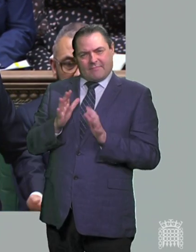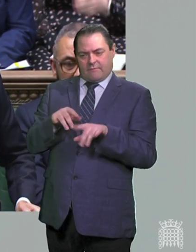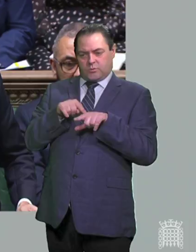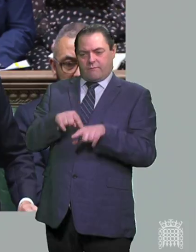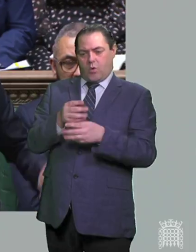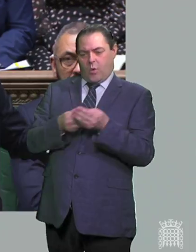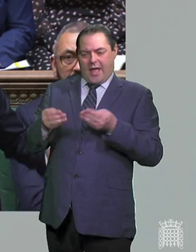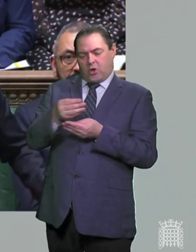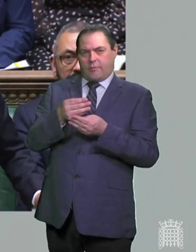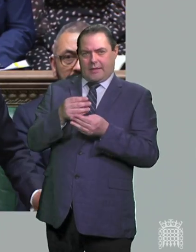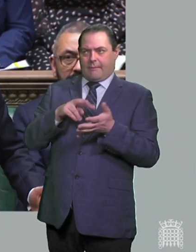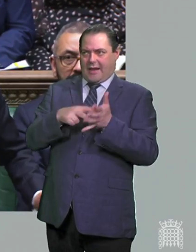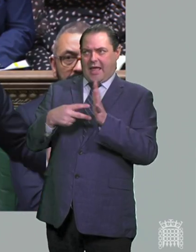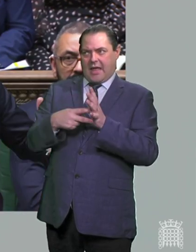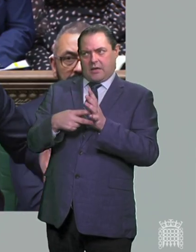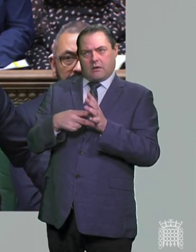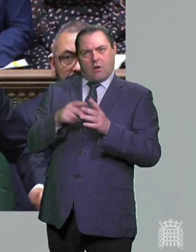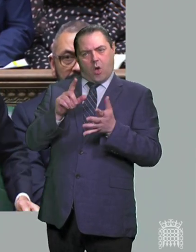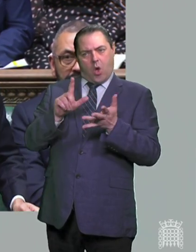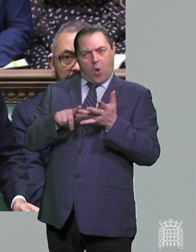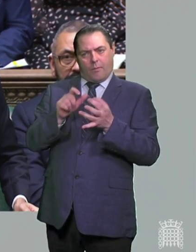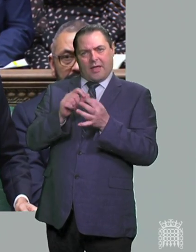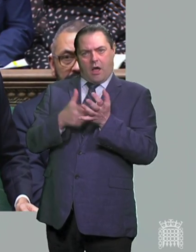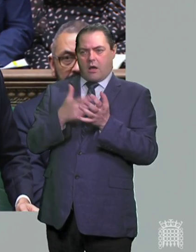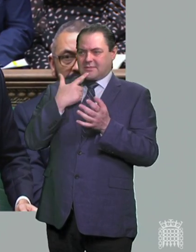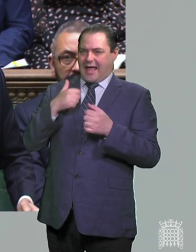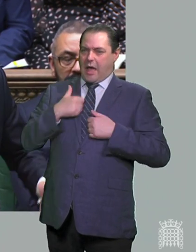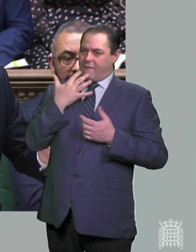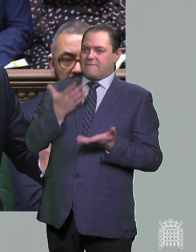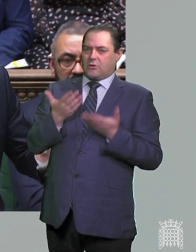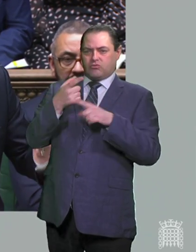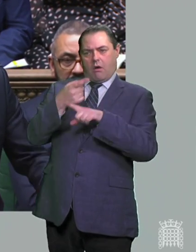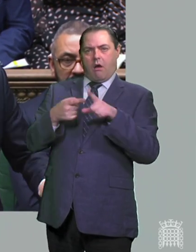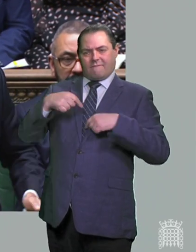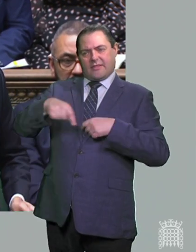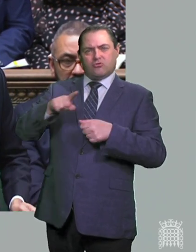As the Office for Budget Responsibility said, we are on track to halve inflation by the end of this year.